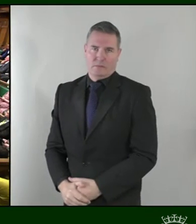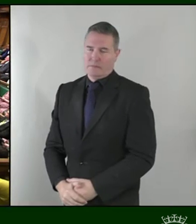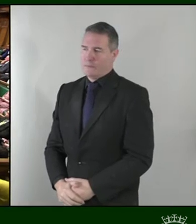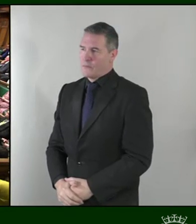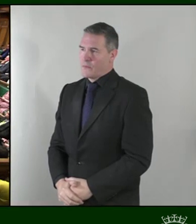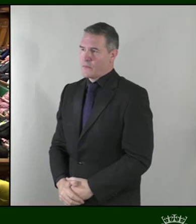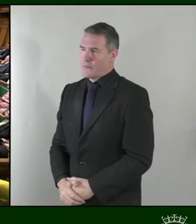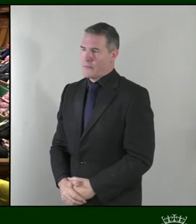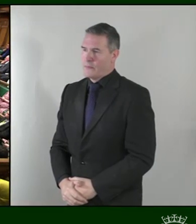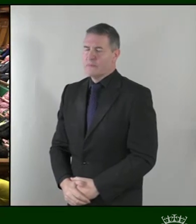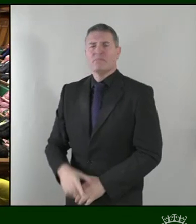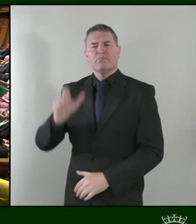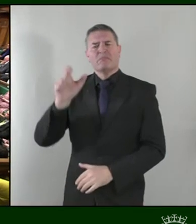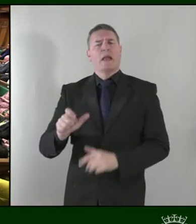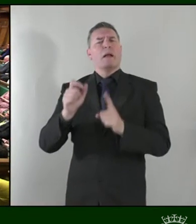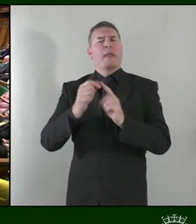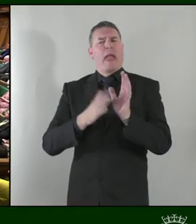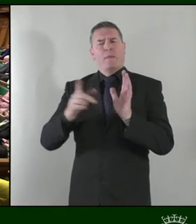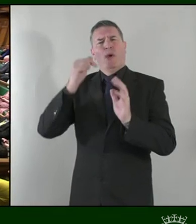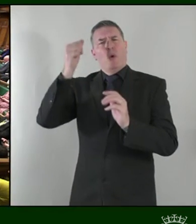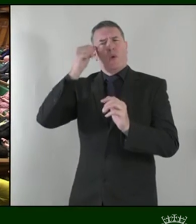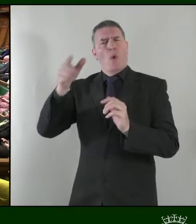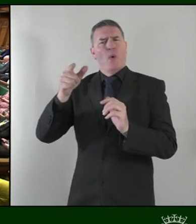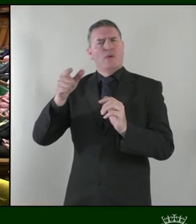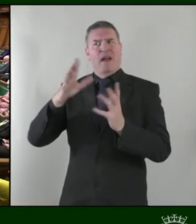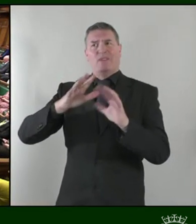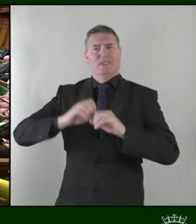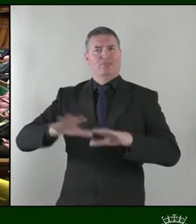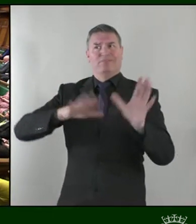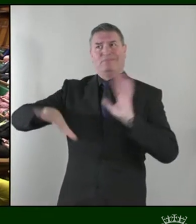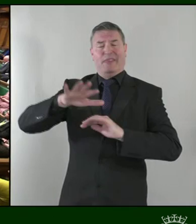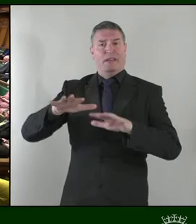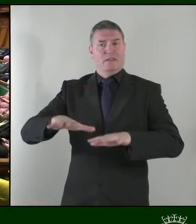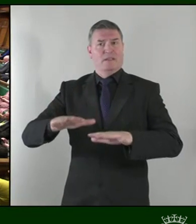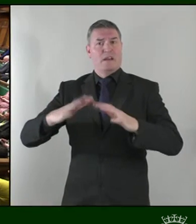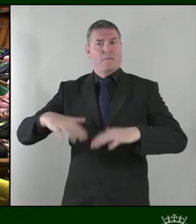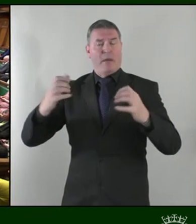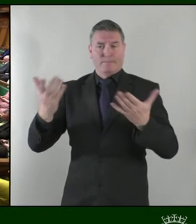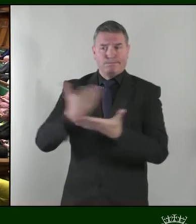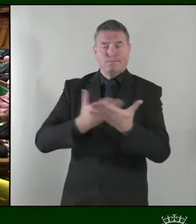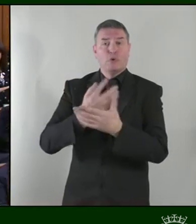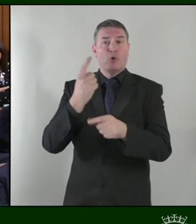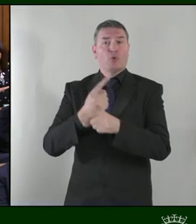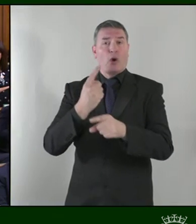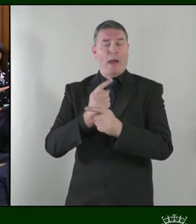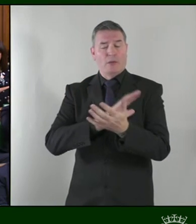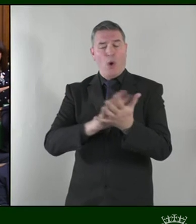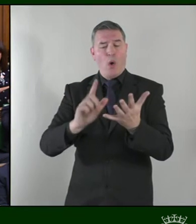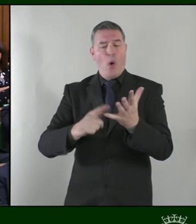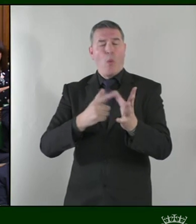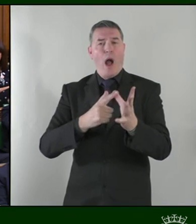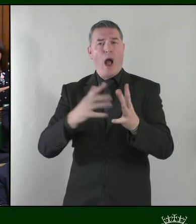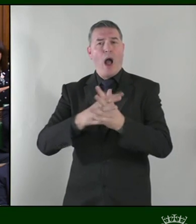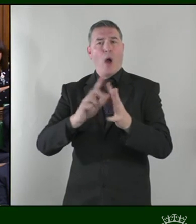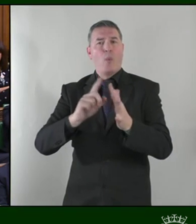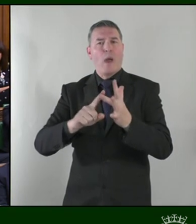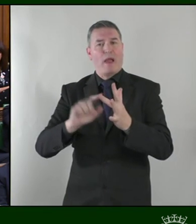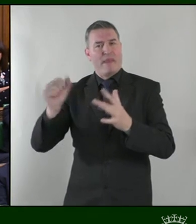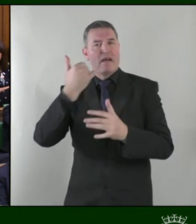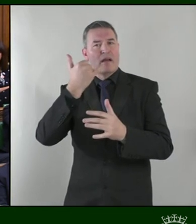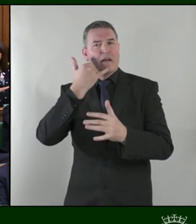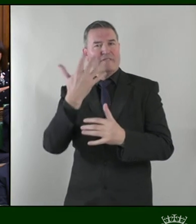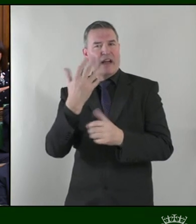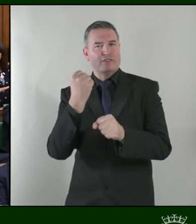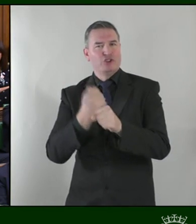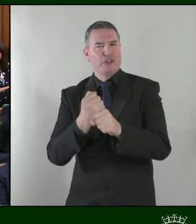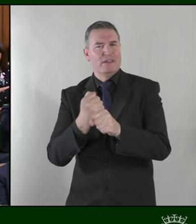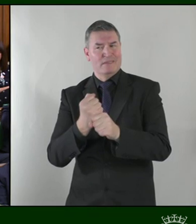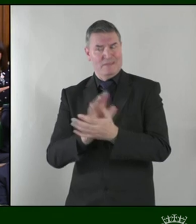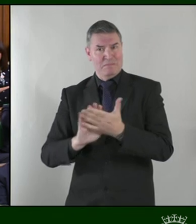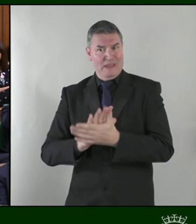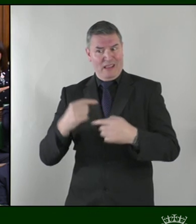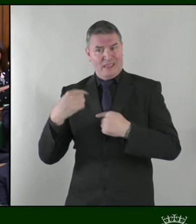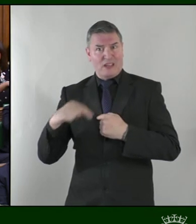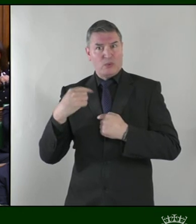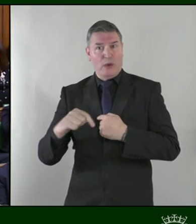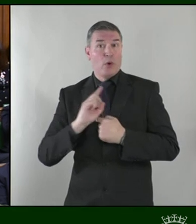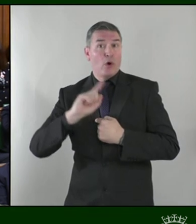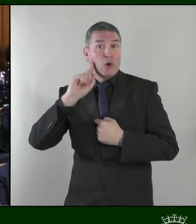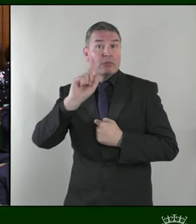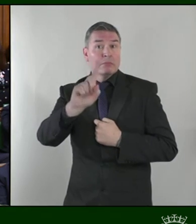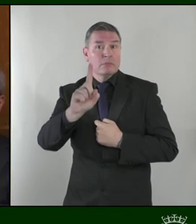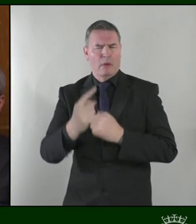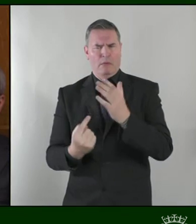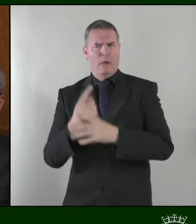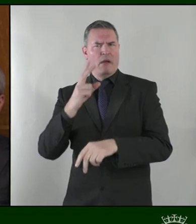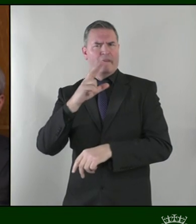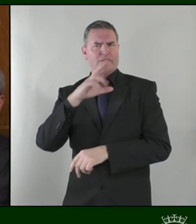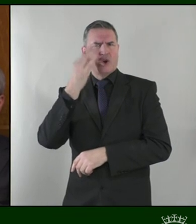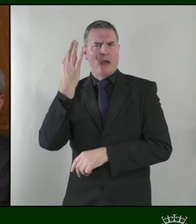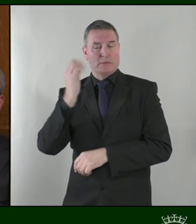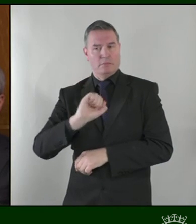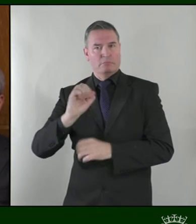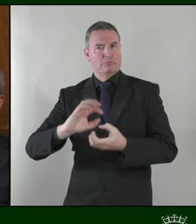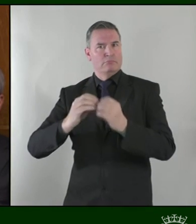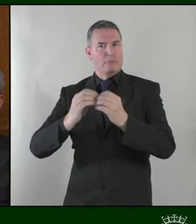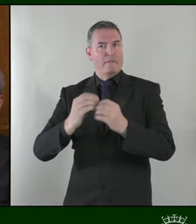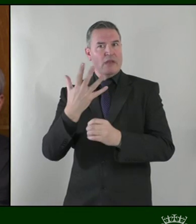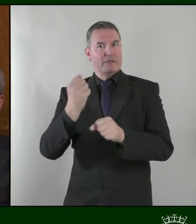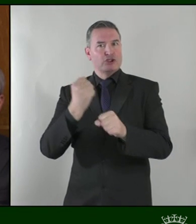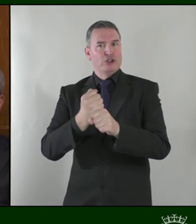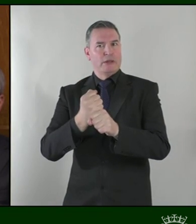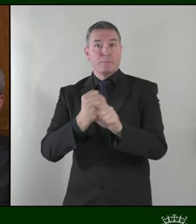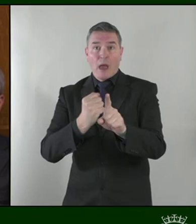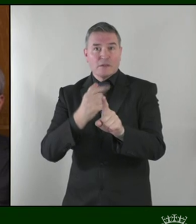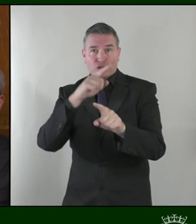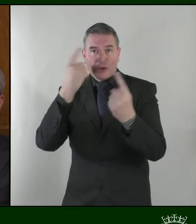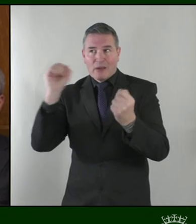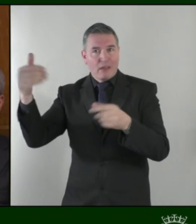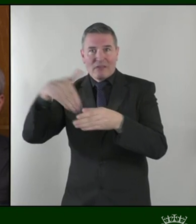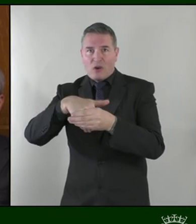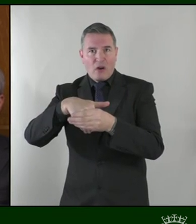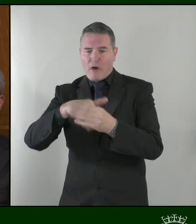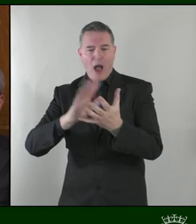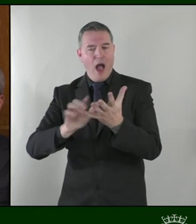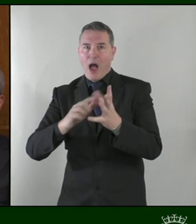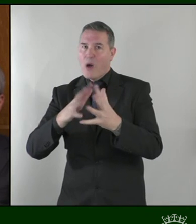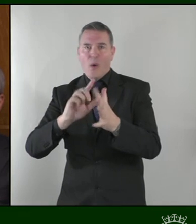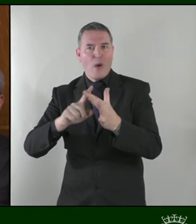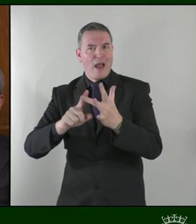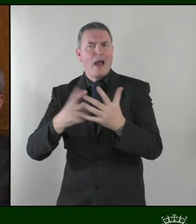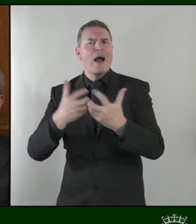The Prime Minister is conscious of the very widespread concern in this House about the plans to involve Huawei in 5G networks, concern that will have only been increased by the news this week that France is building a new 5G network without the involvement of Huawei, following the lead of Australia.